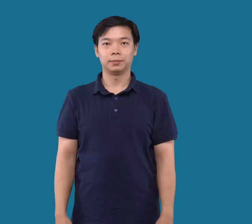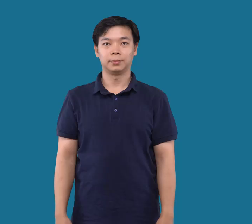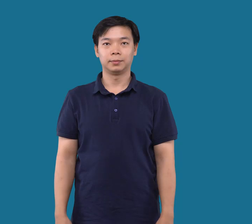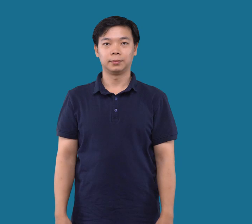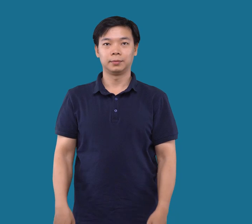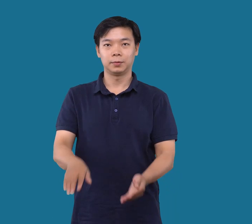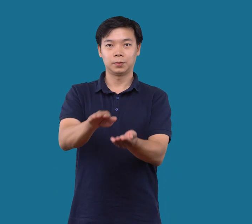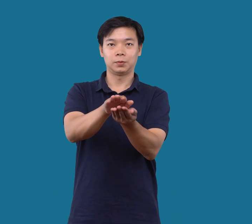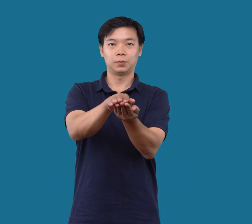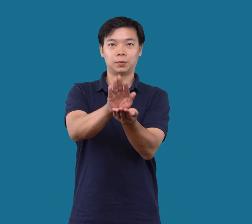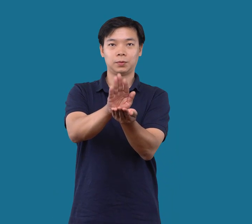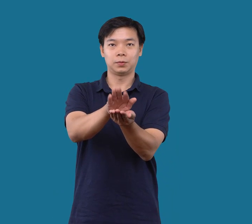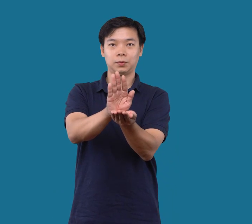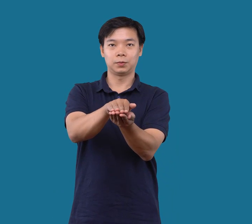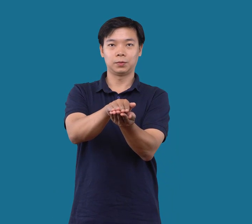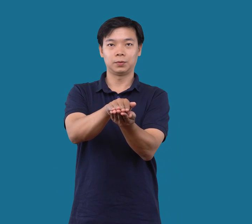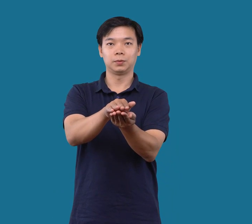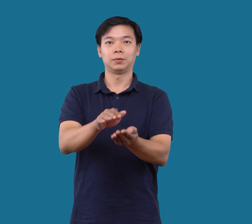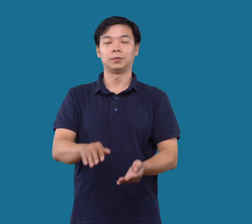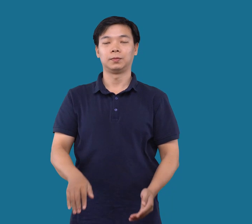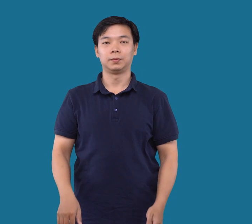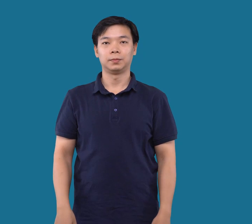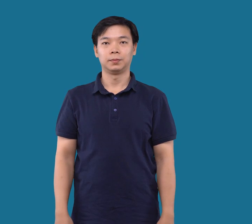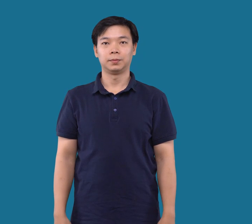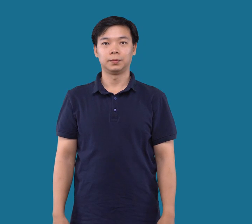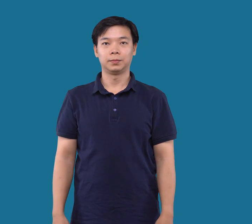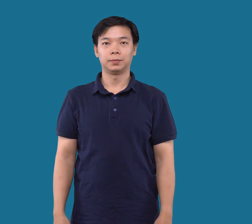con sò